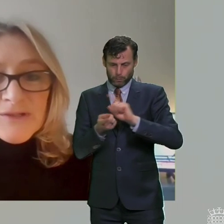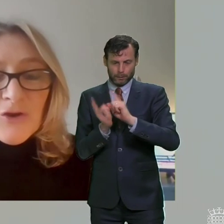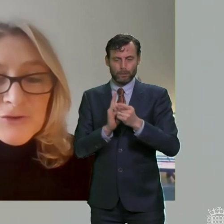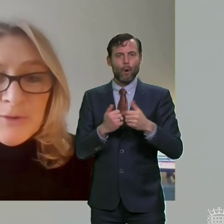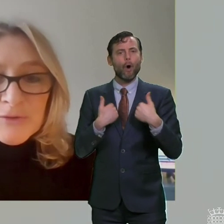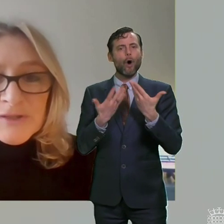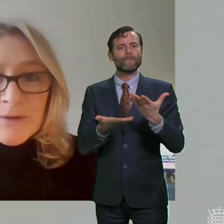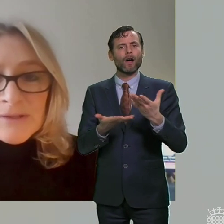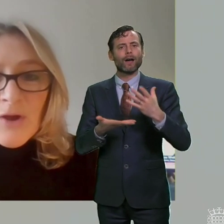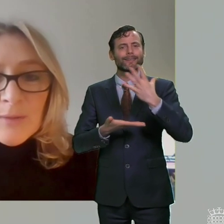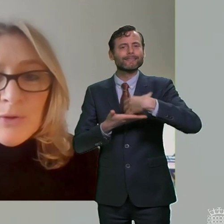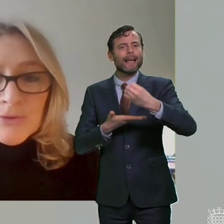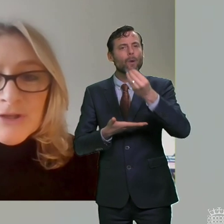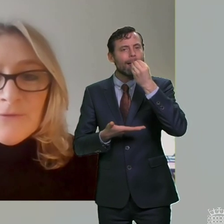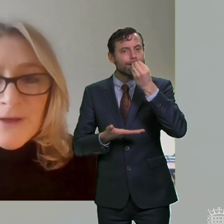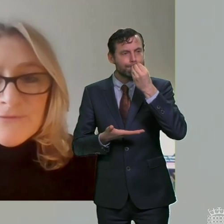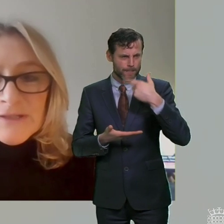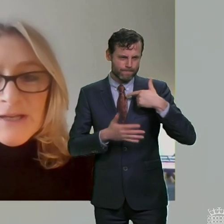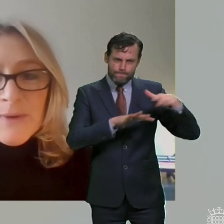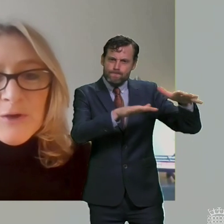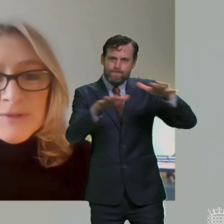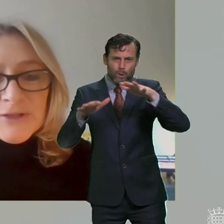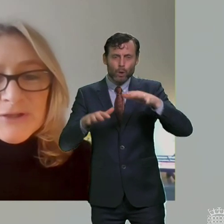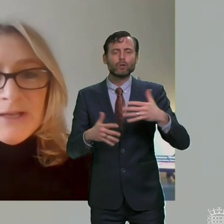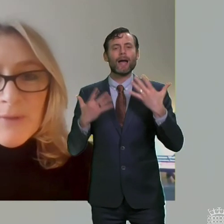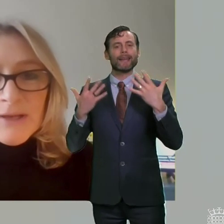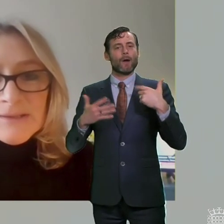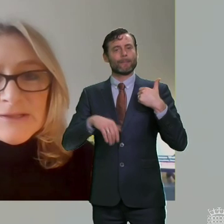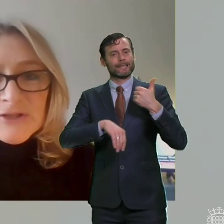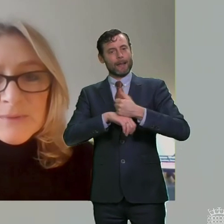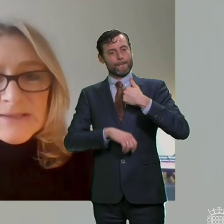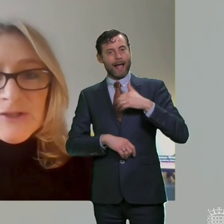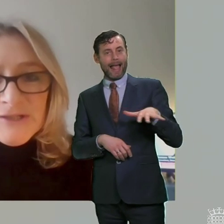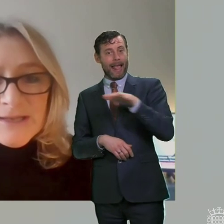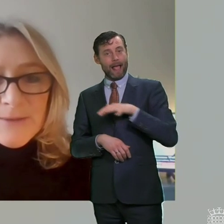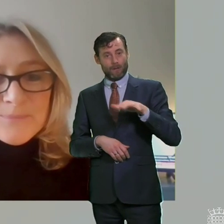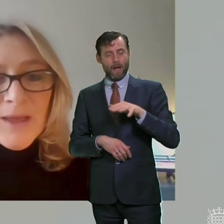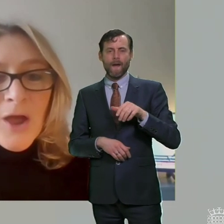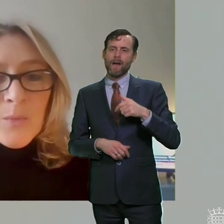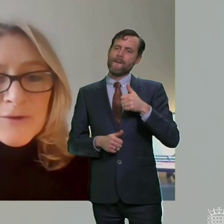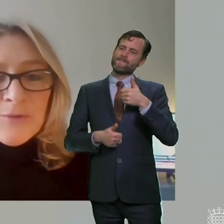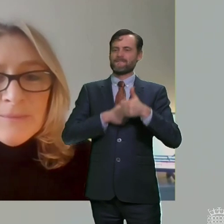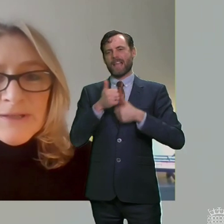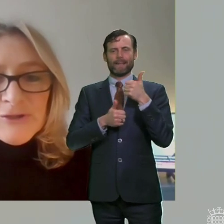To celebrate that entrepreneurial spirit, today I am launching a “favourite takeaway” competition in my constituency.